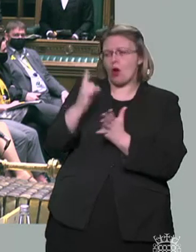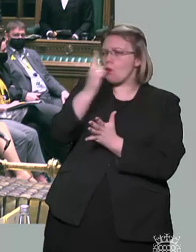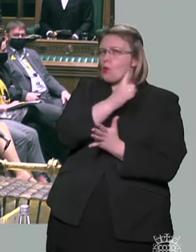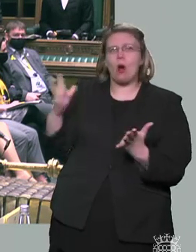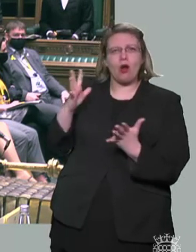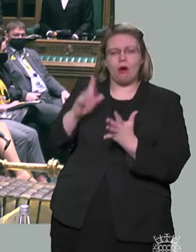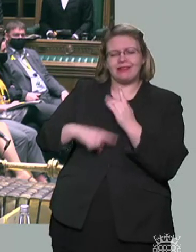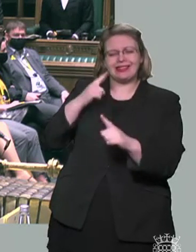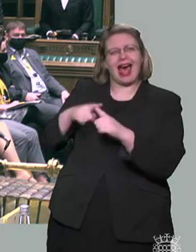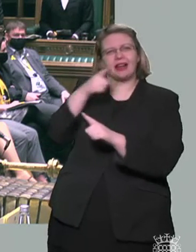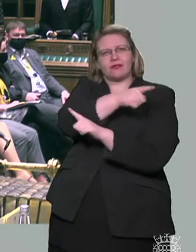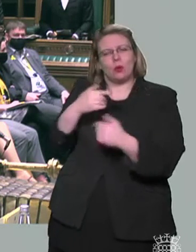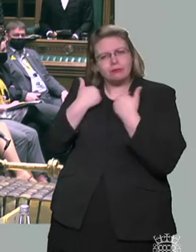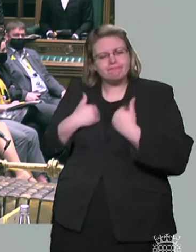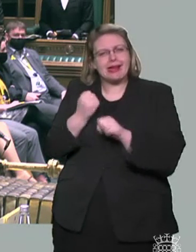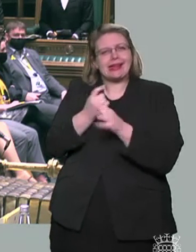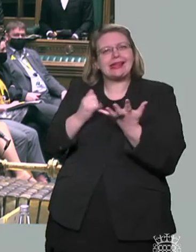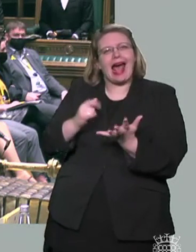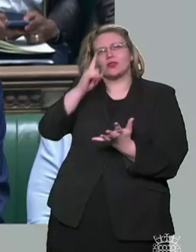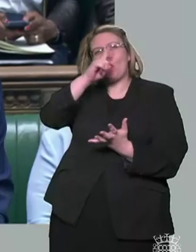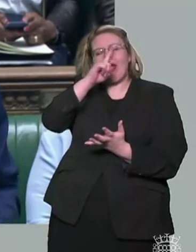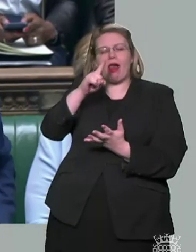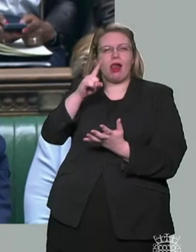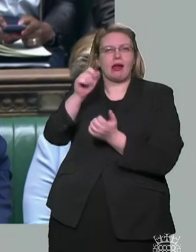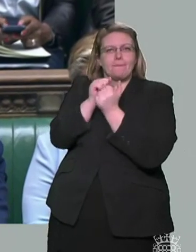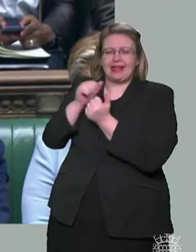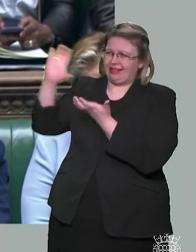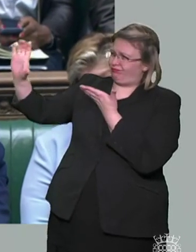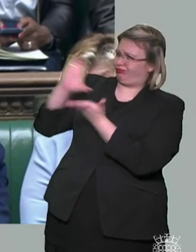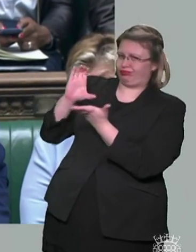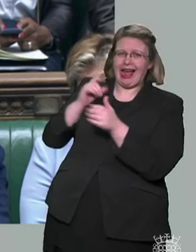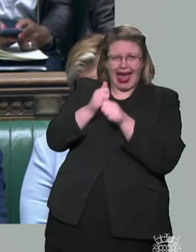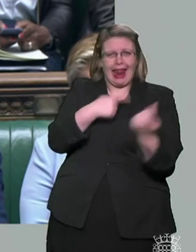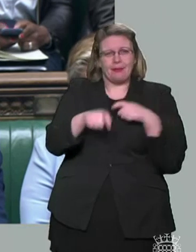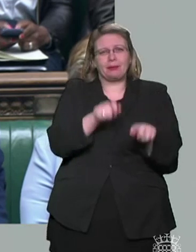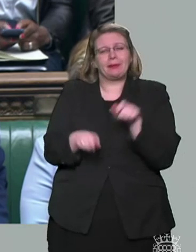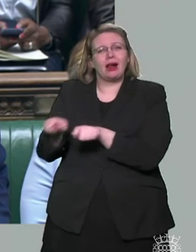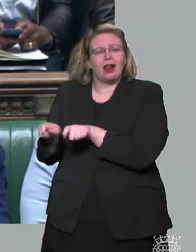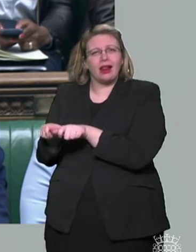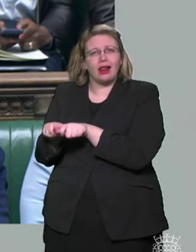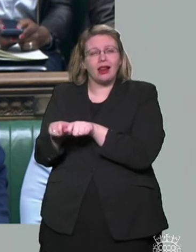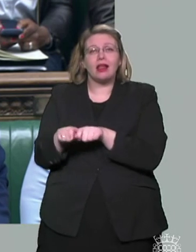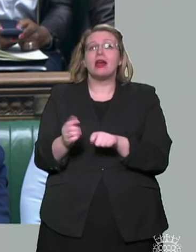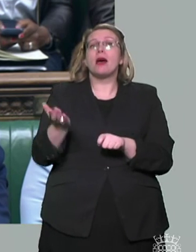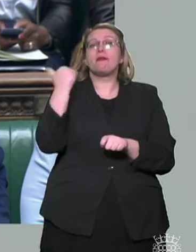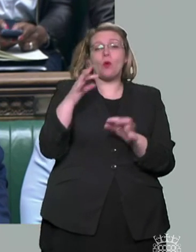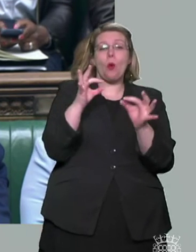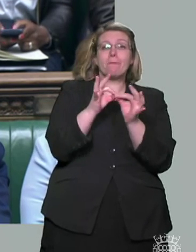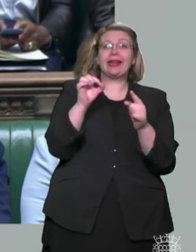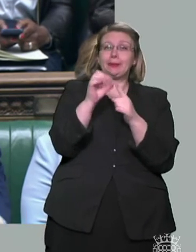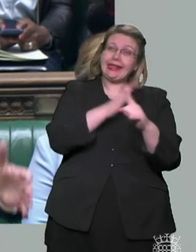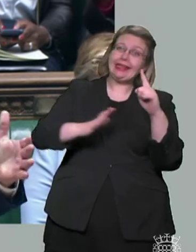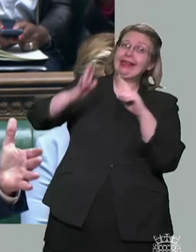The former chief executive office of BP, Lord John Browne, says a windfall tax is “justifiable”.